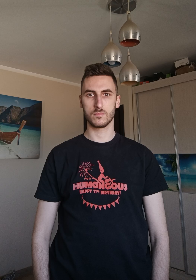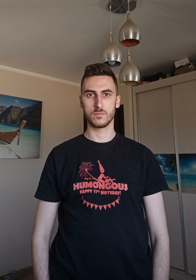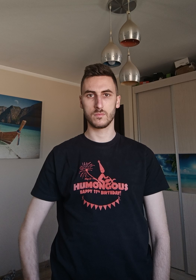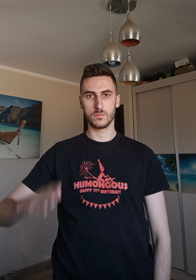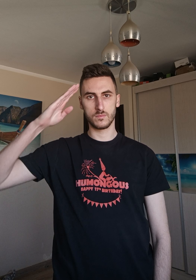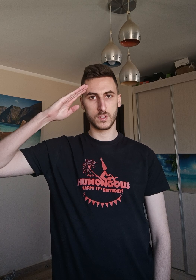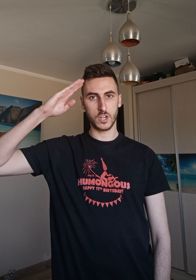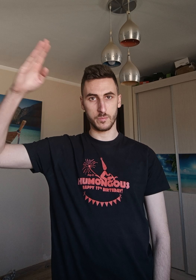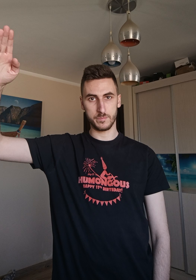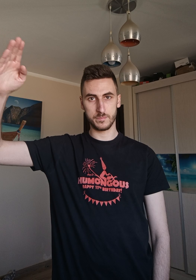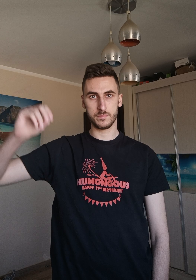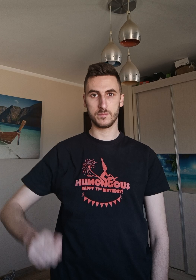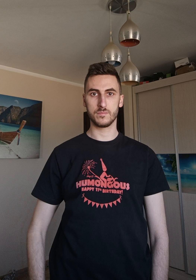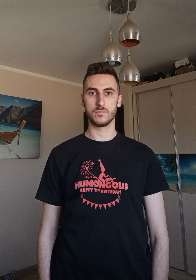שלום